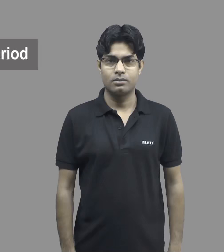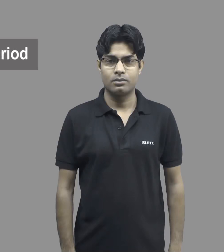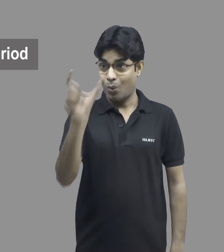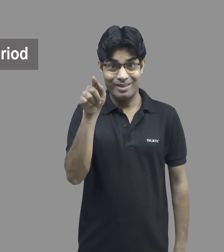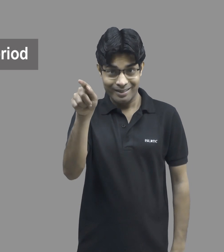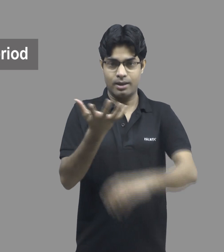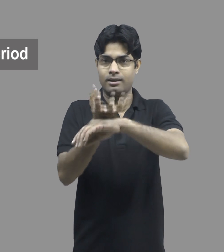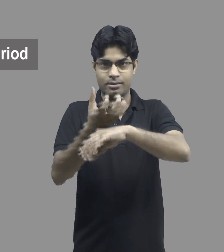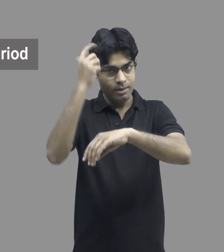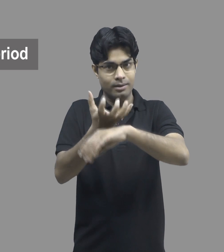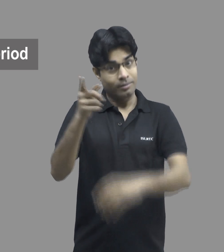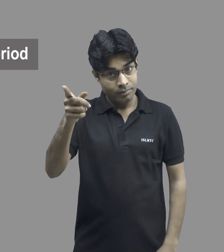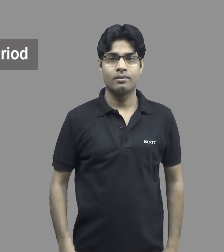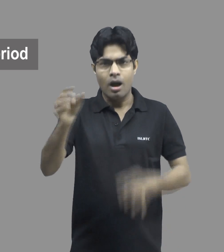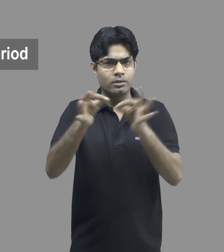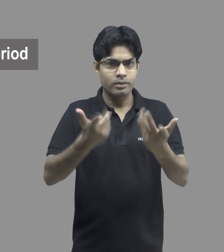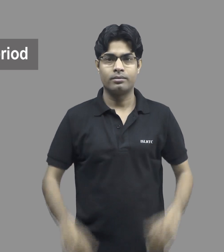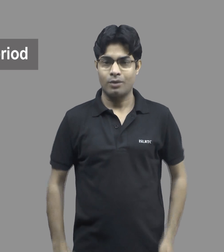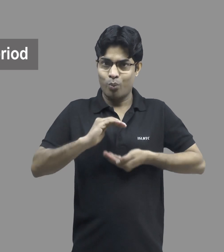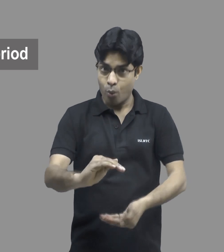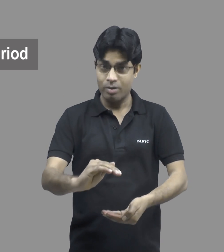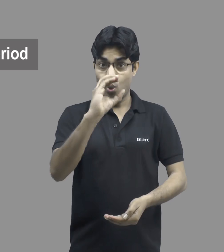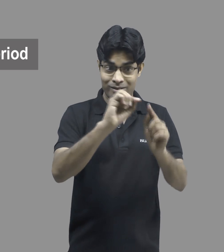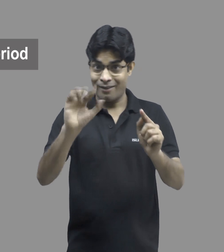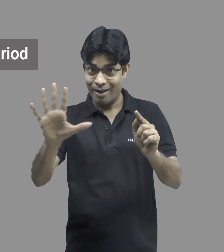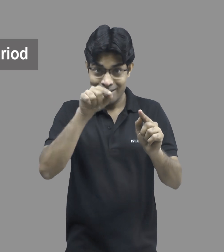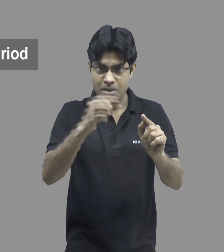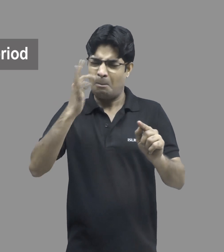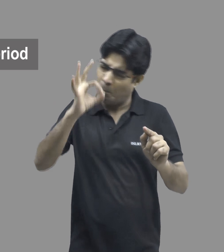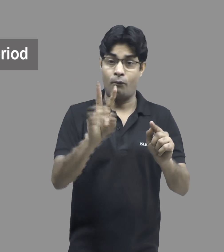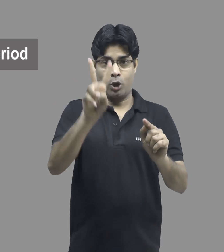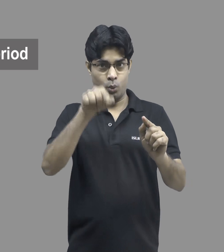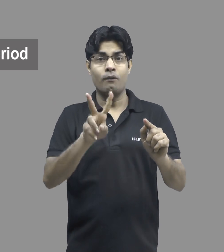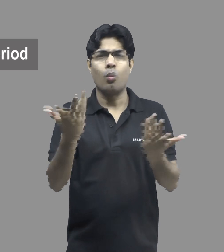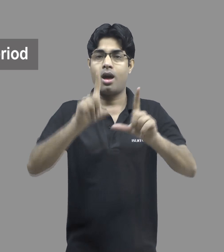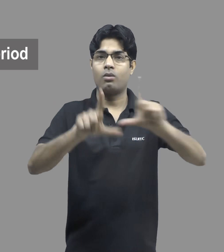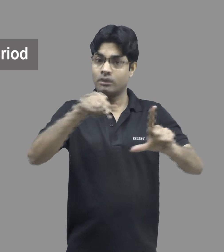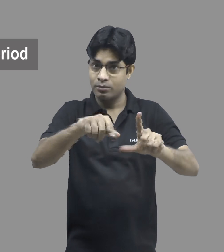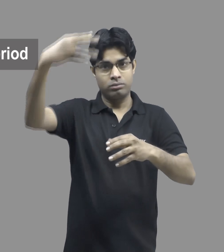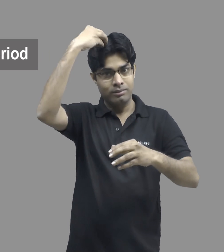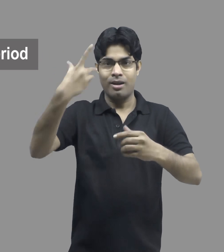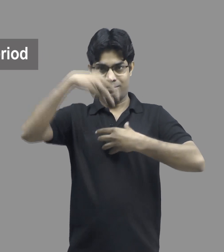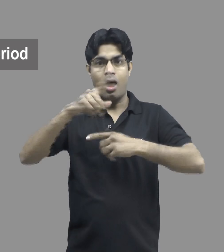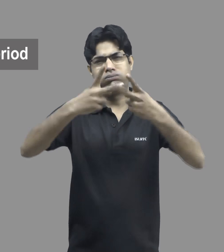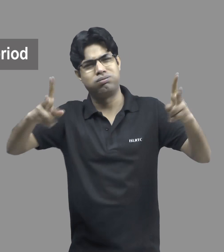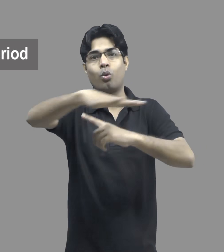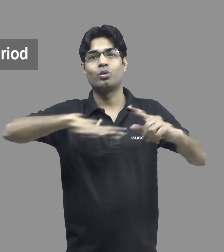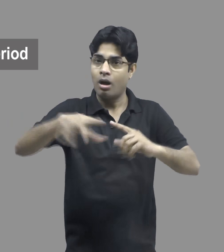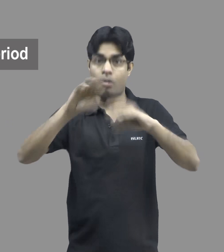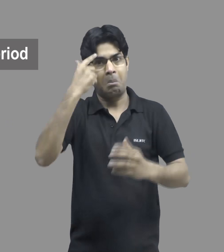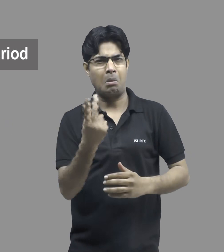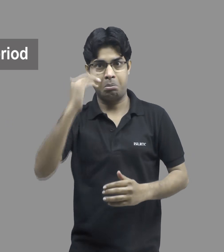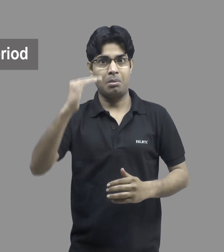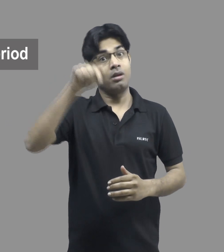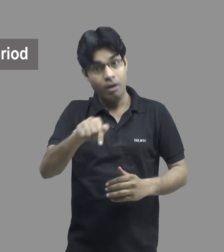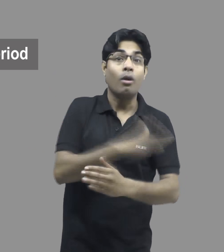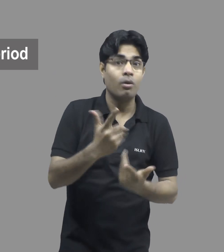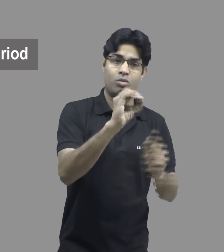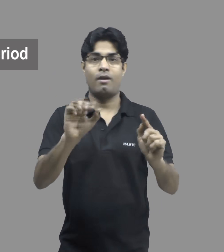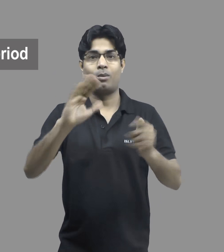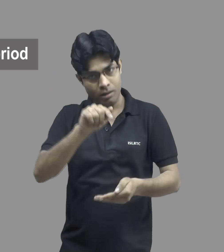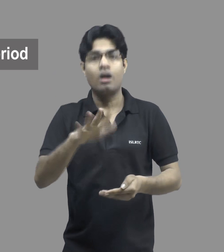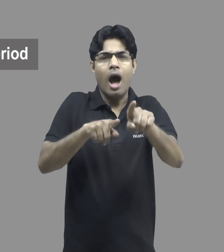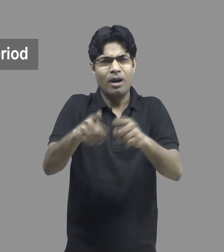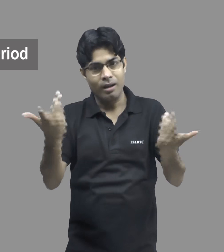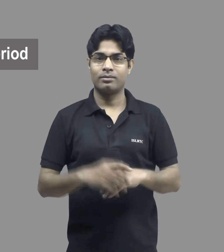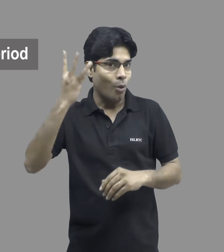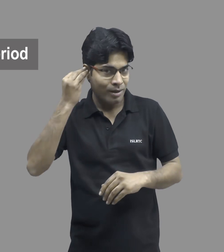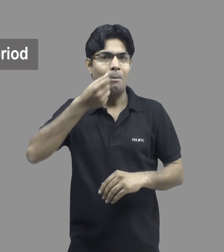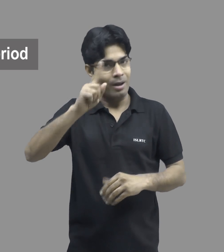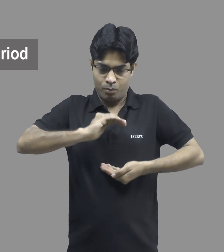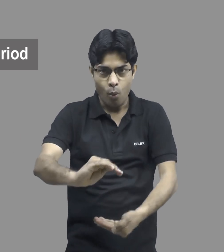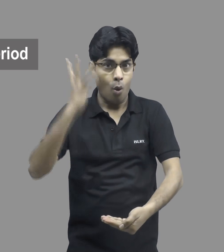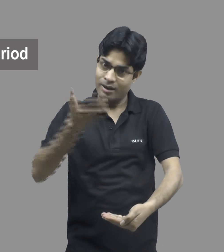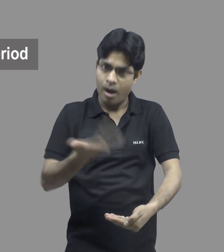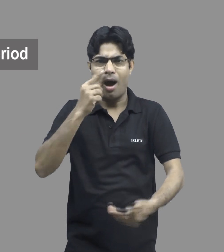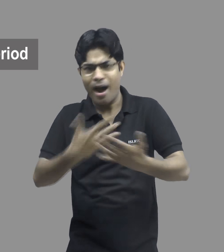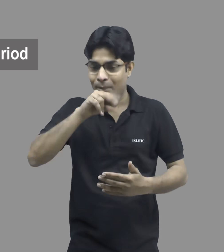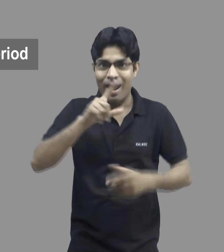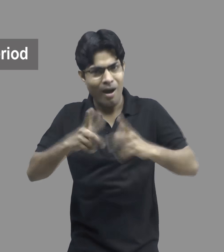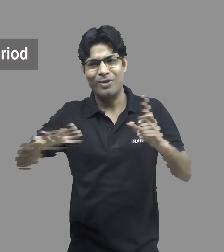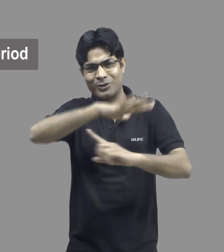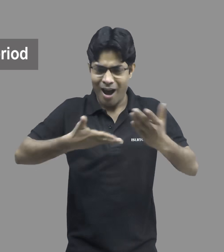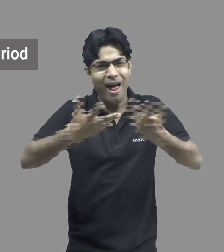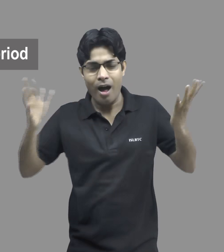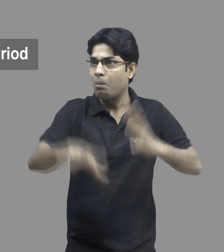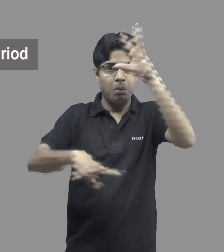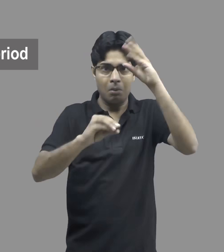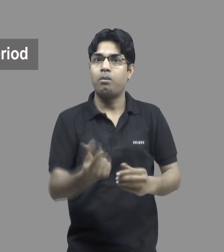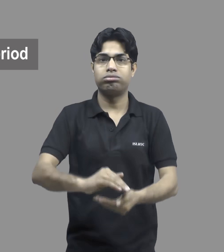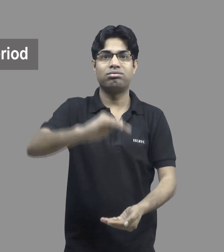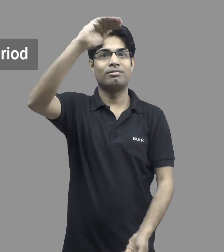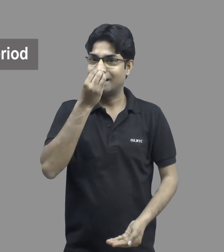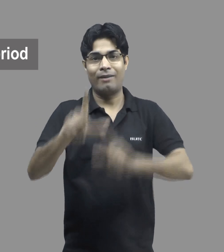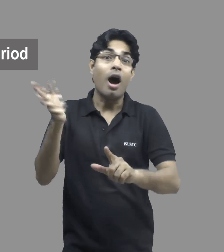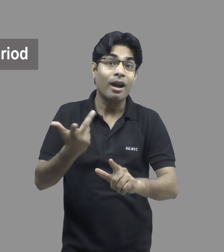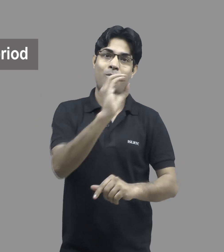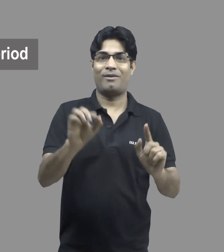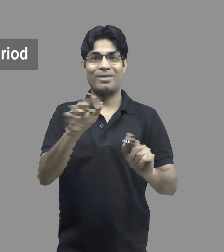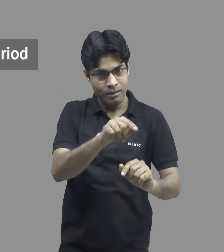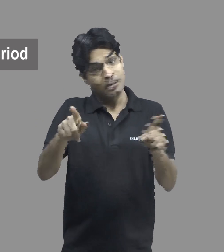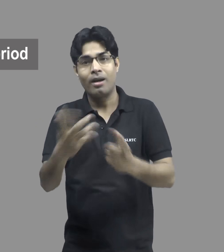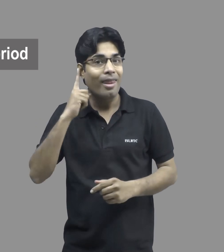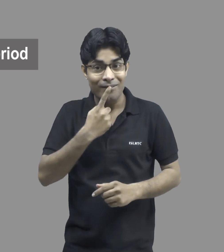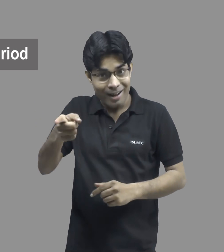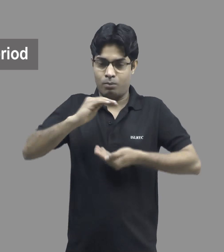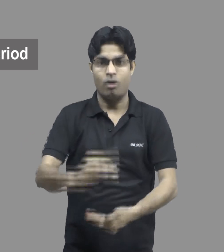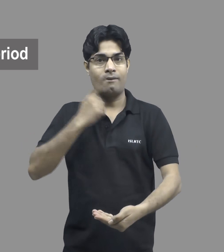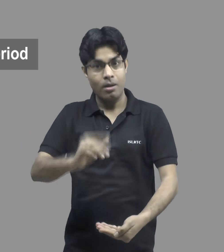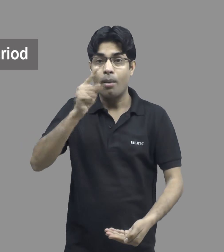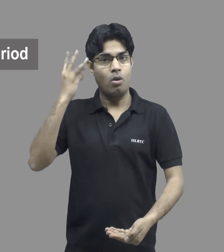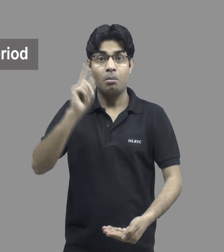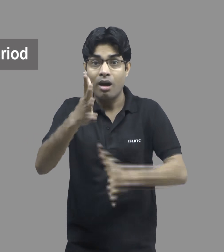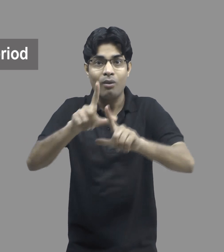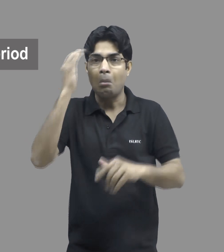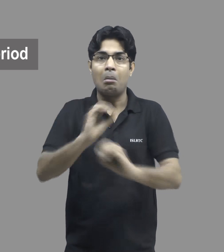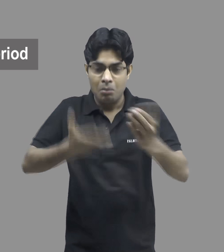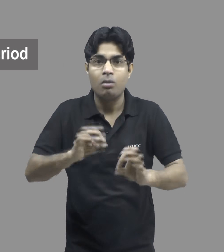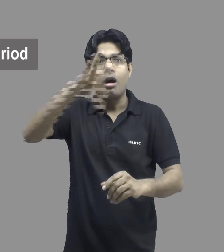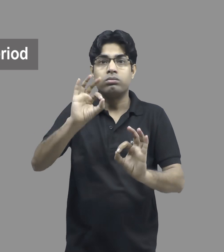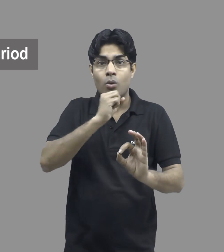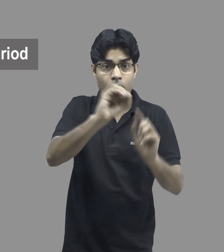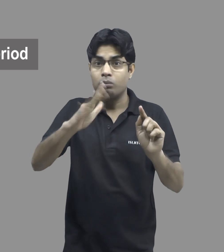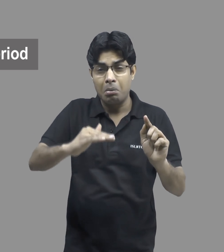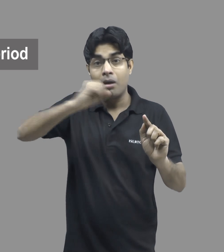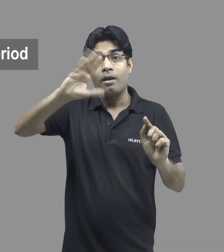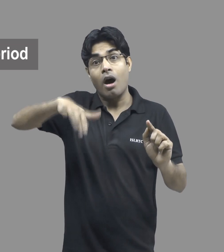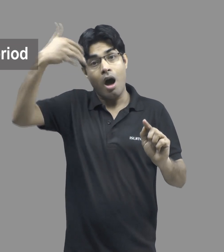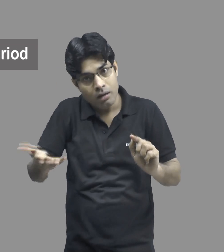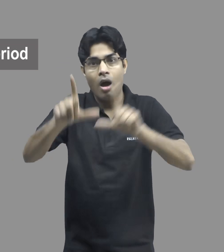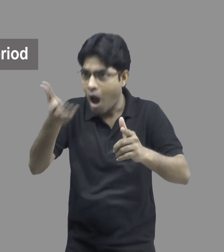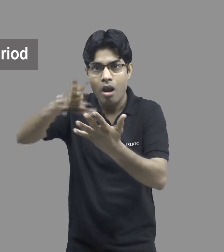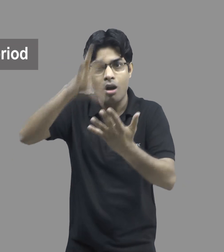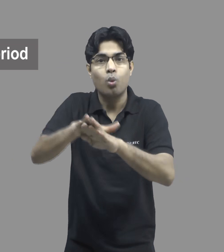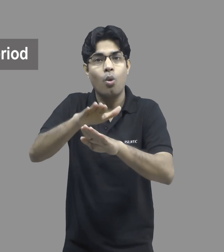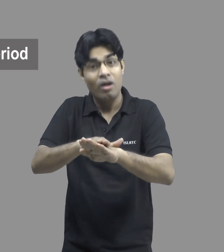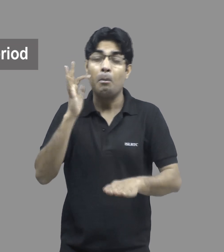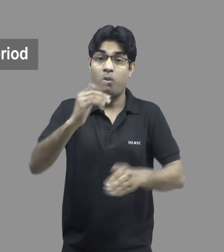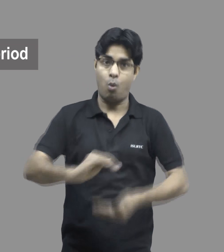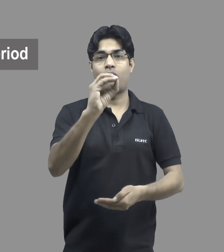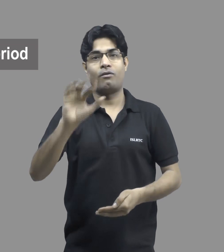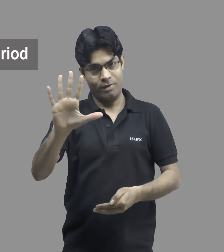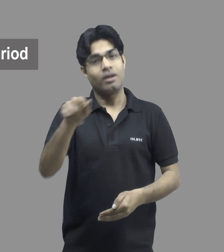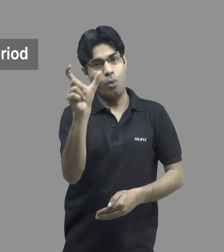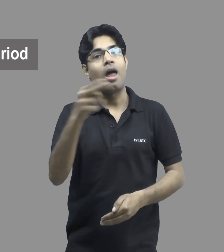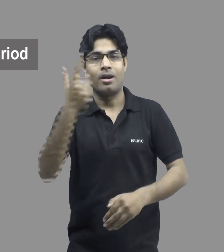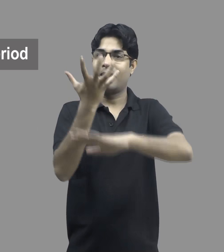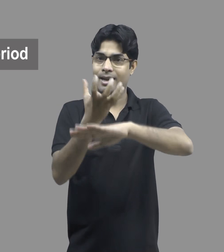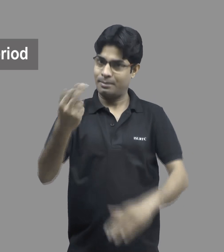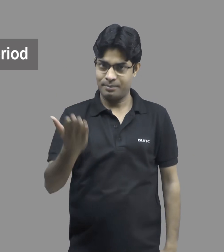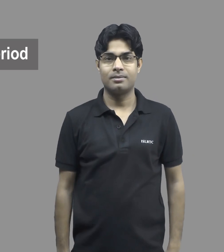Critical Period